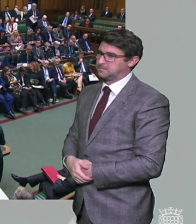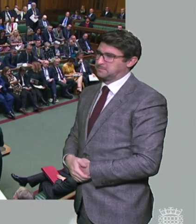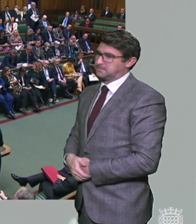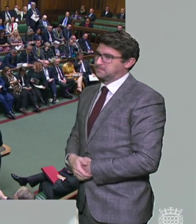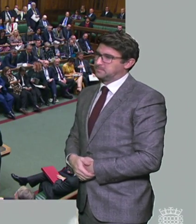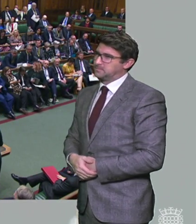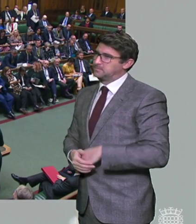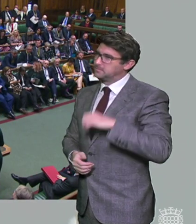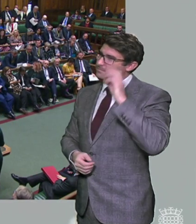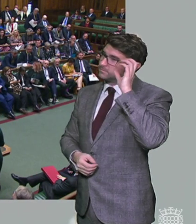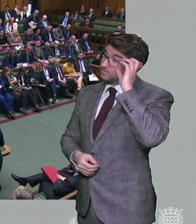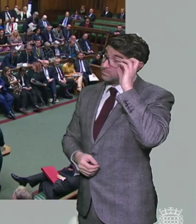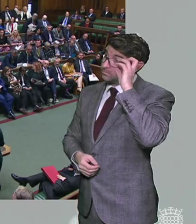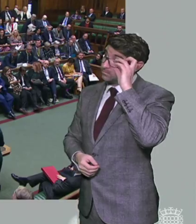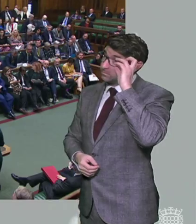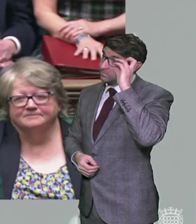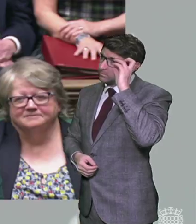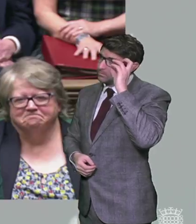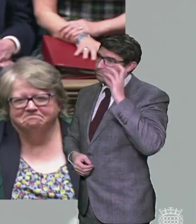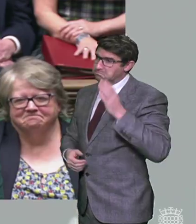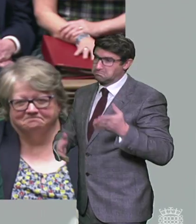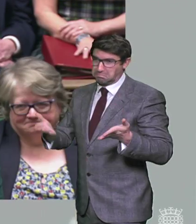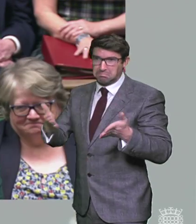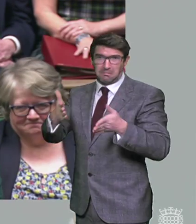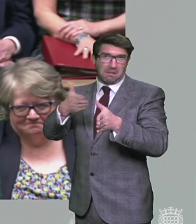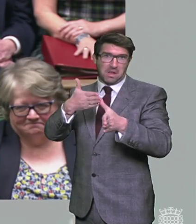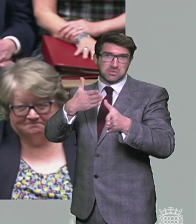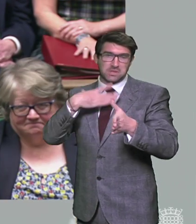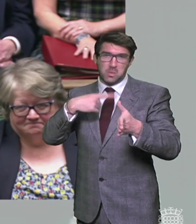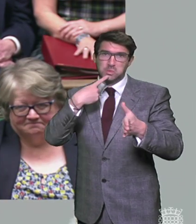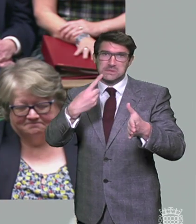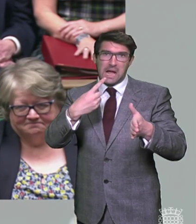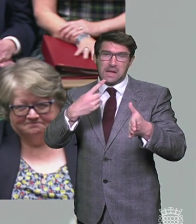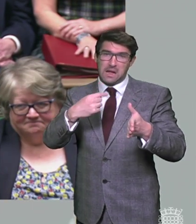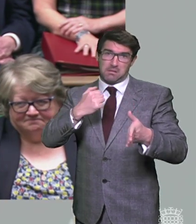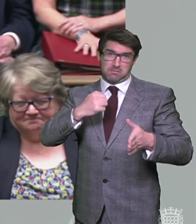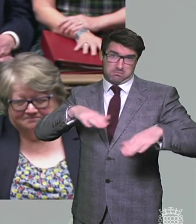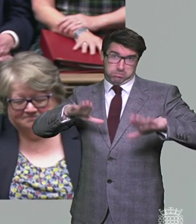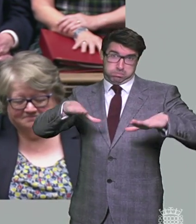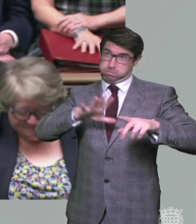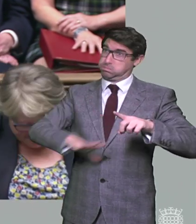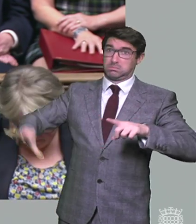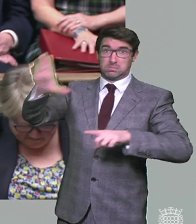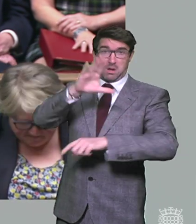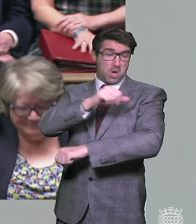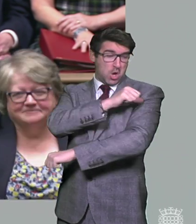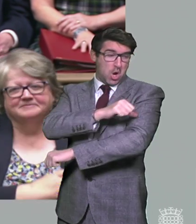First, may I say what a brilliant job our fantastic nurses do across the country?